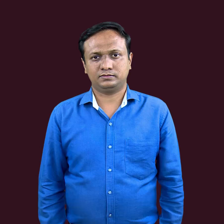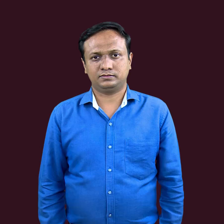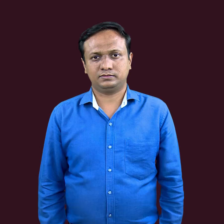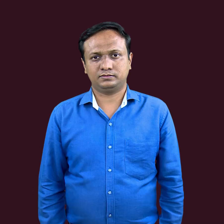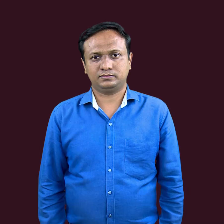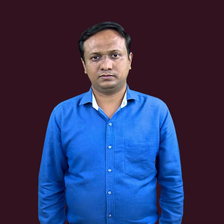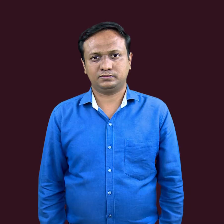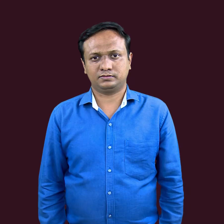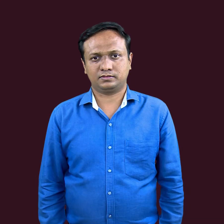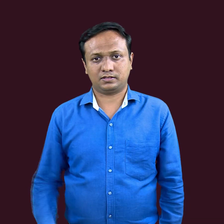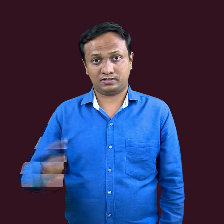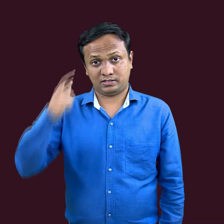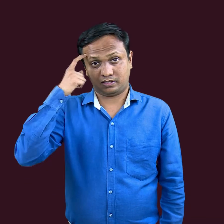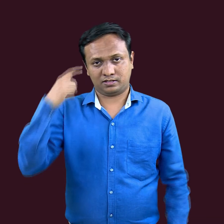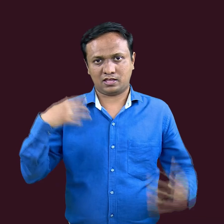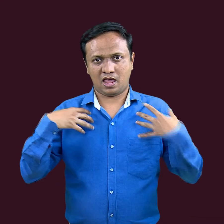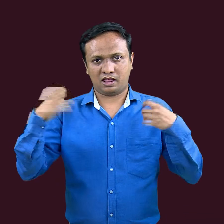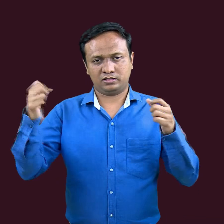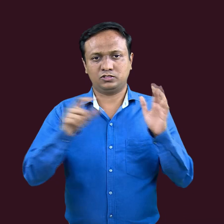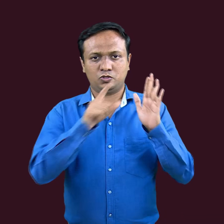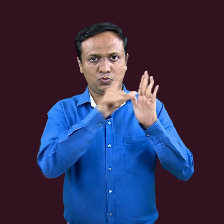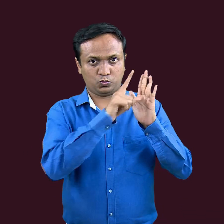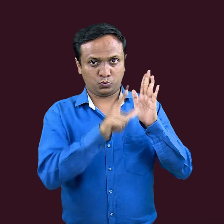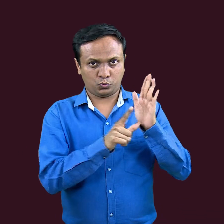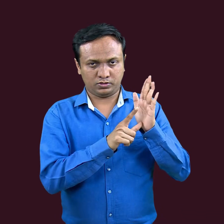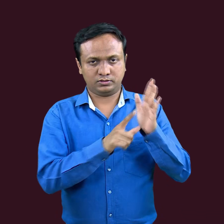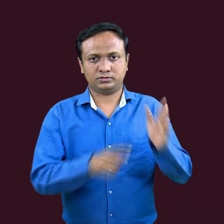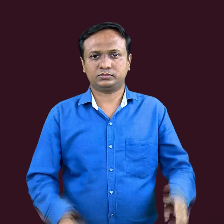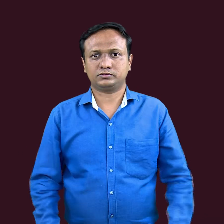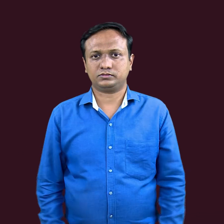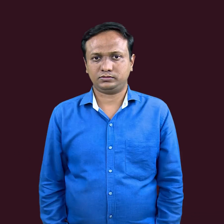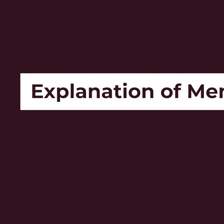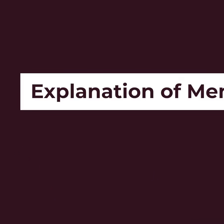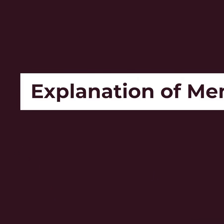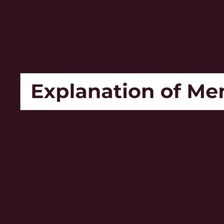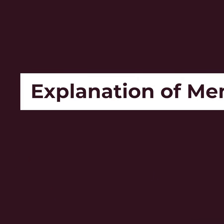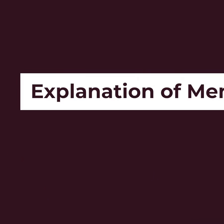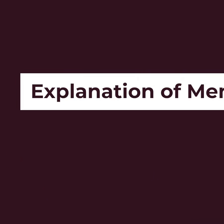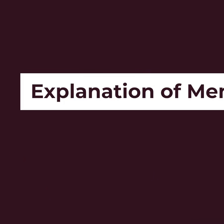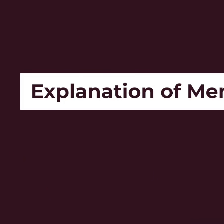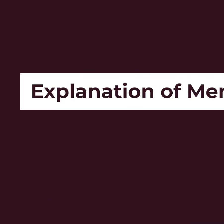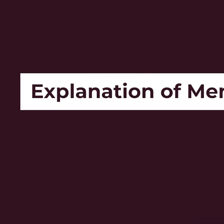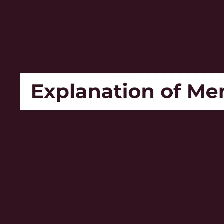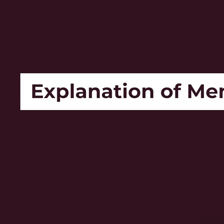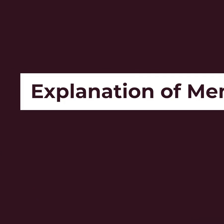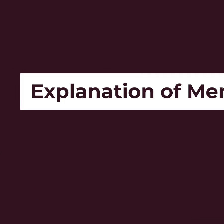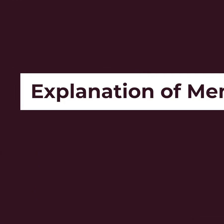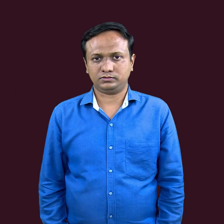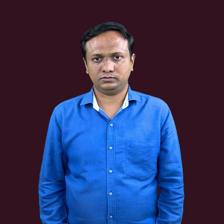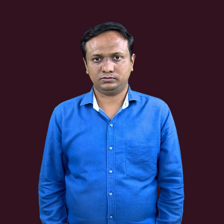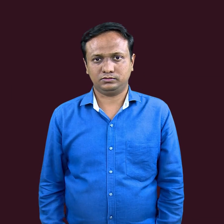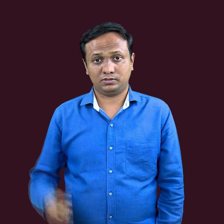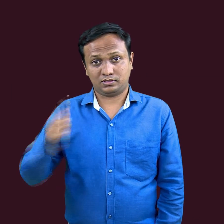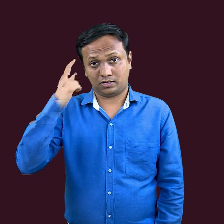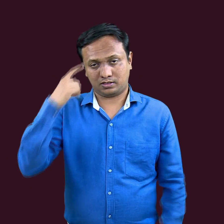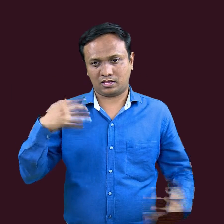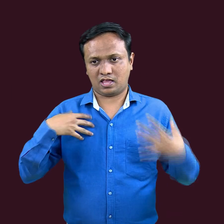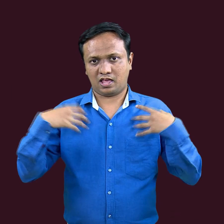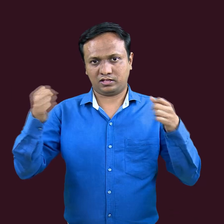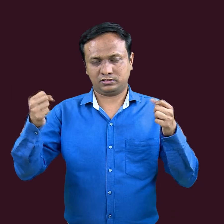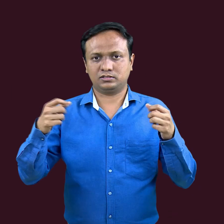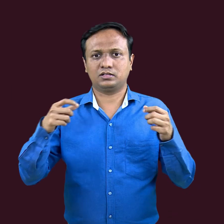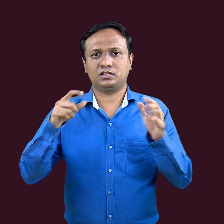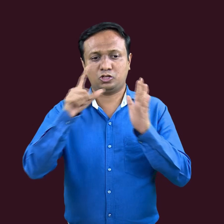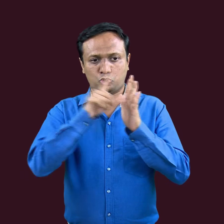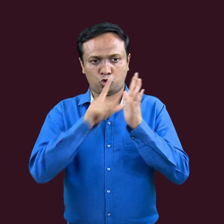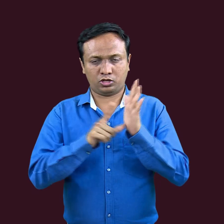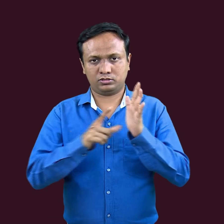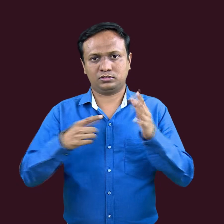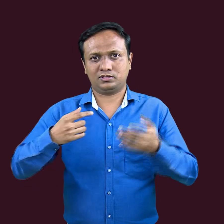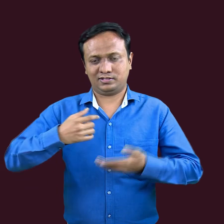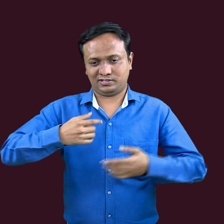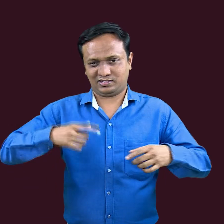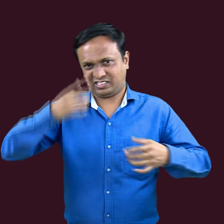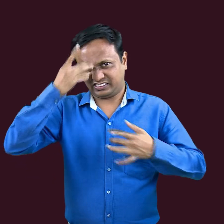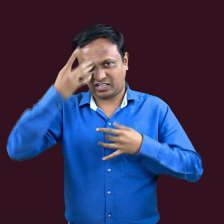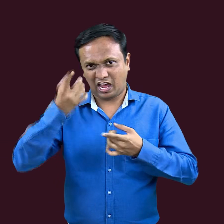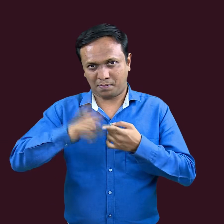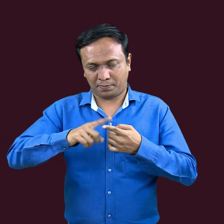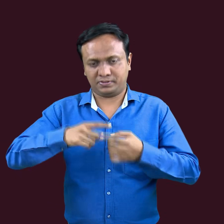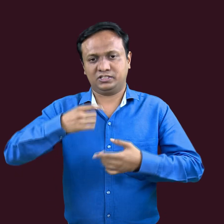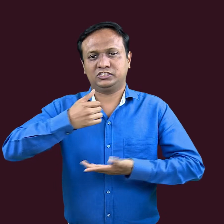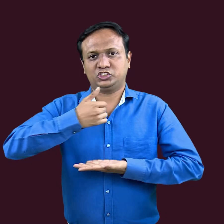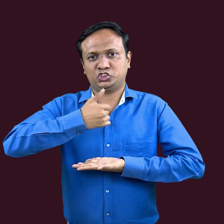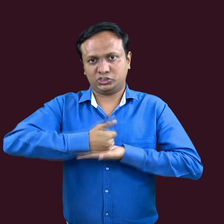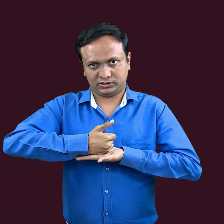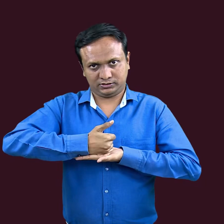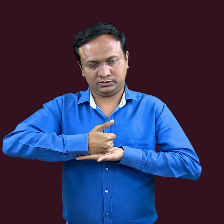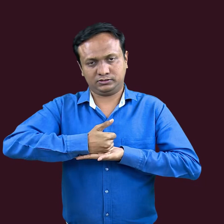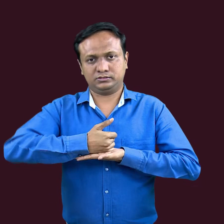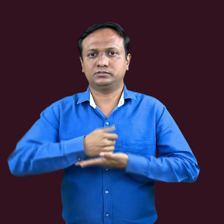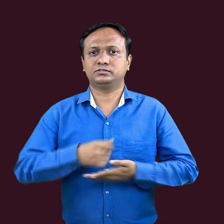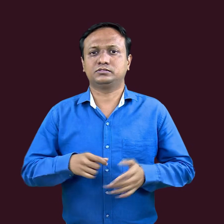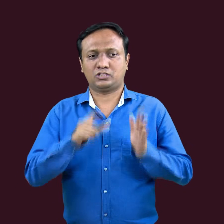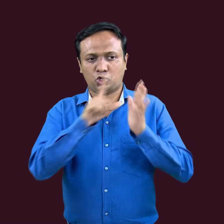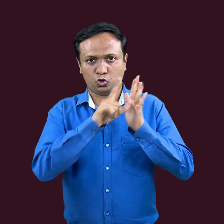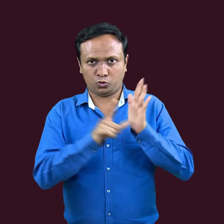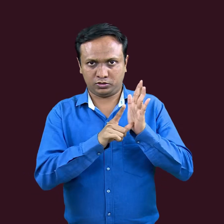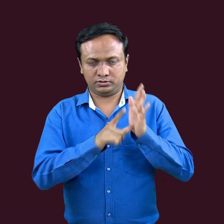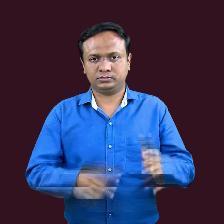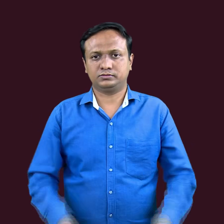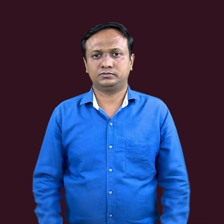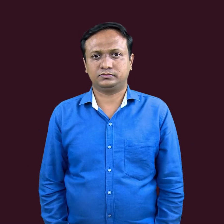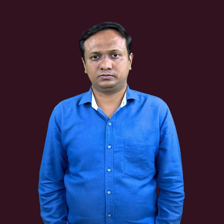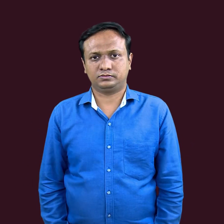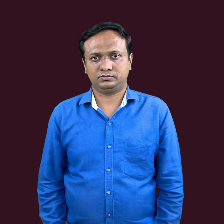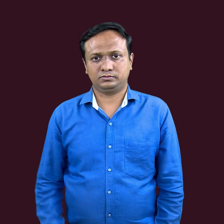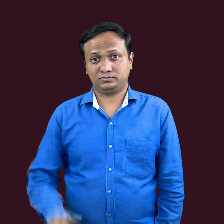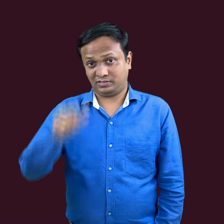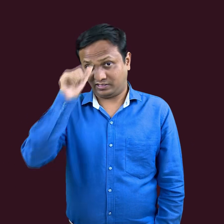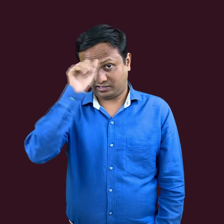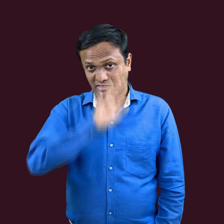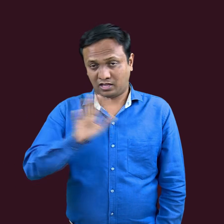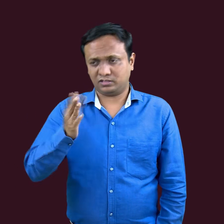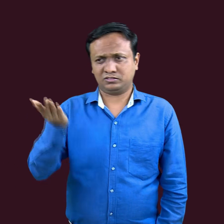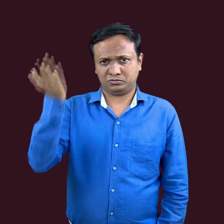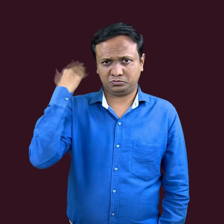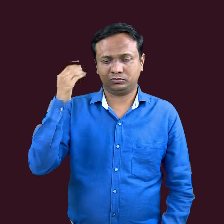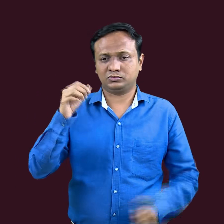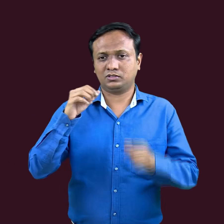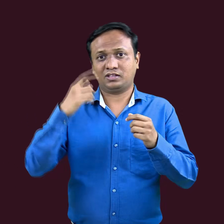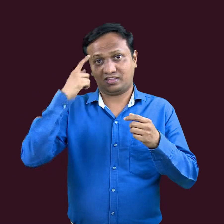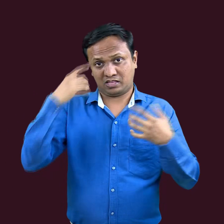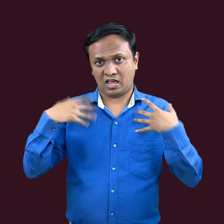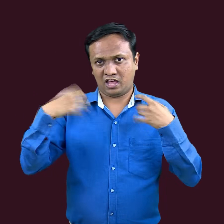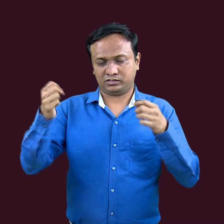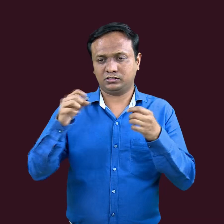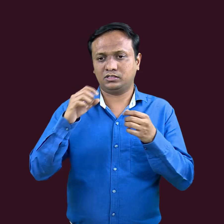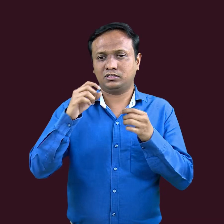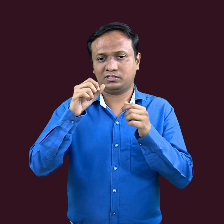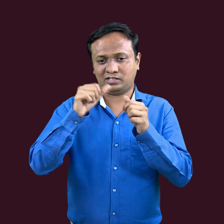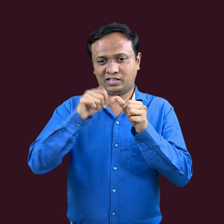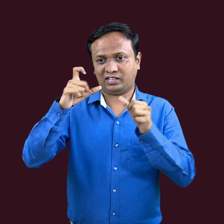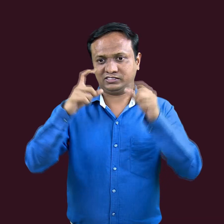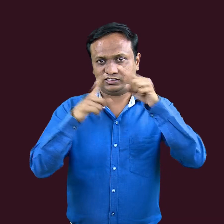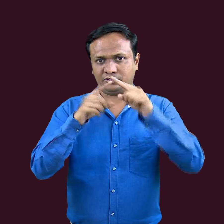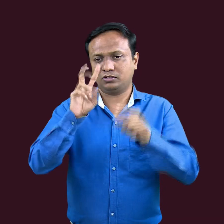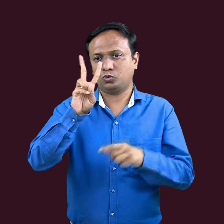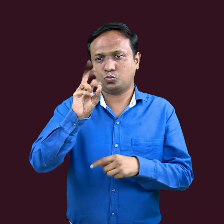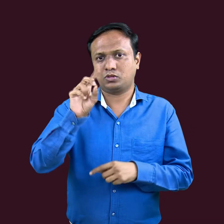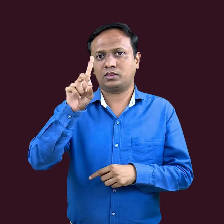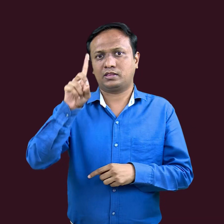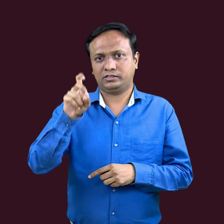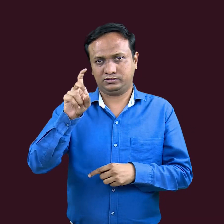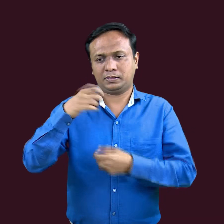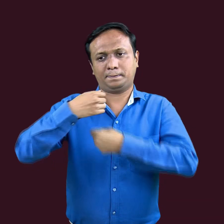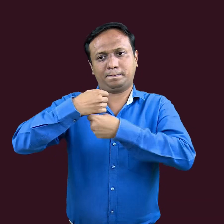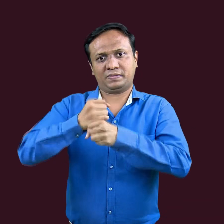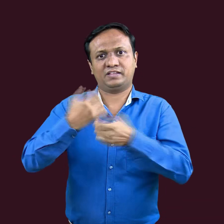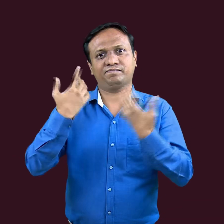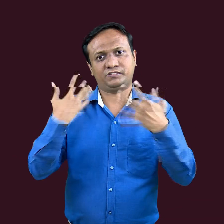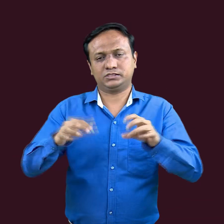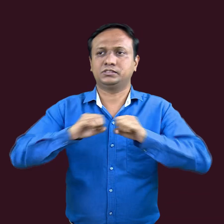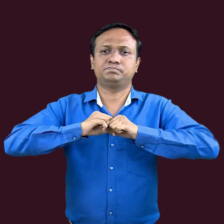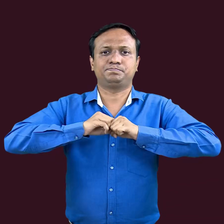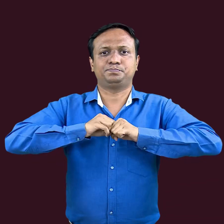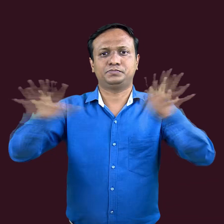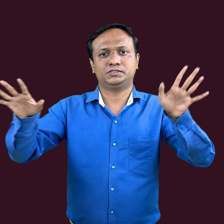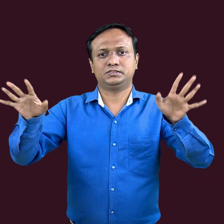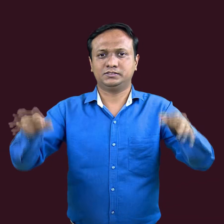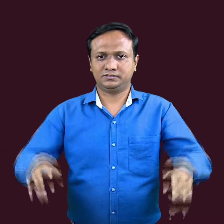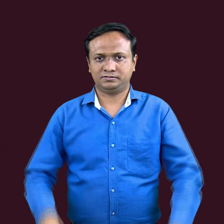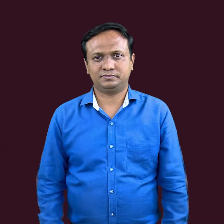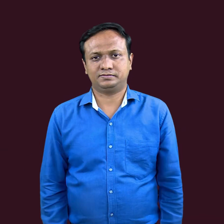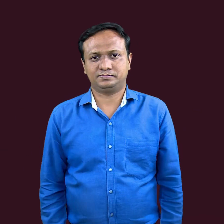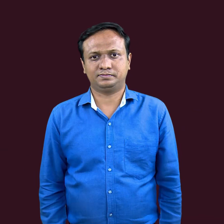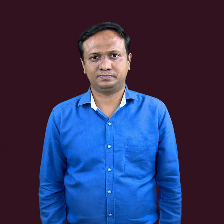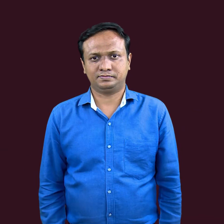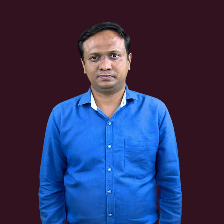Mental Health Legislation